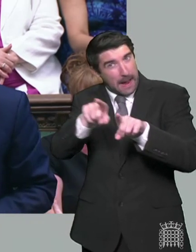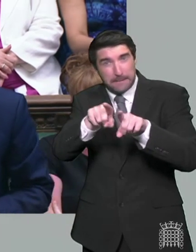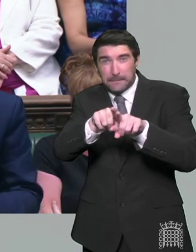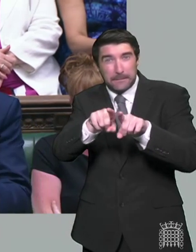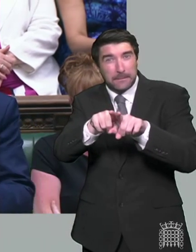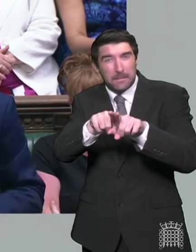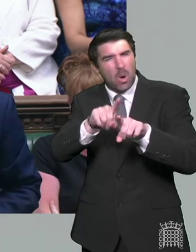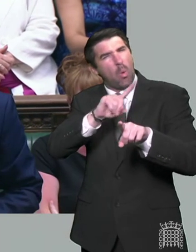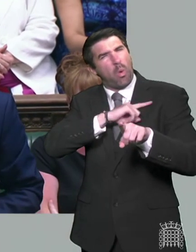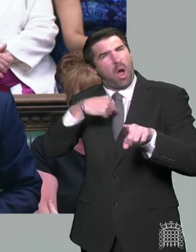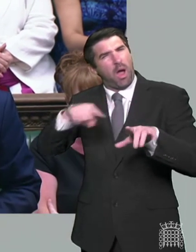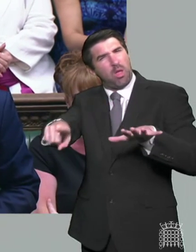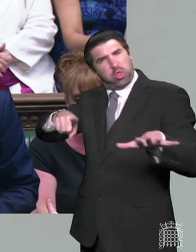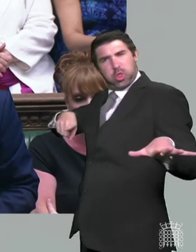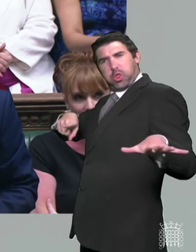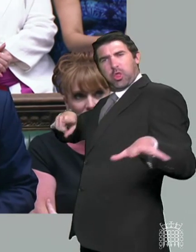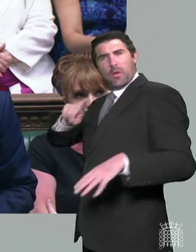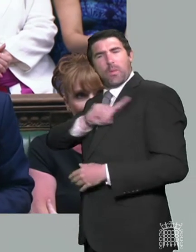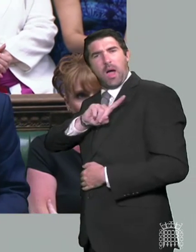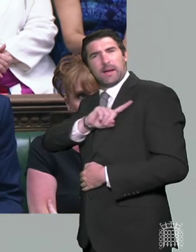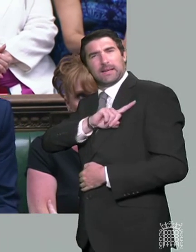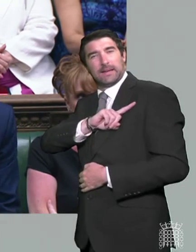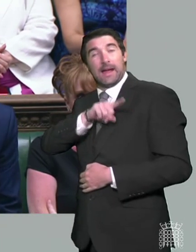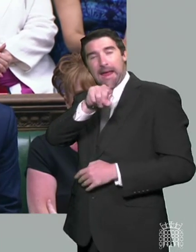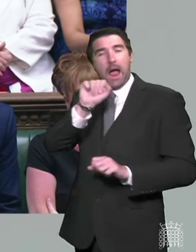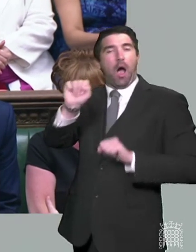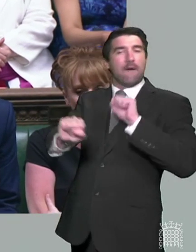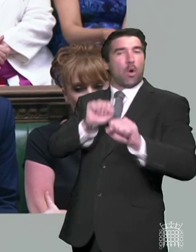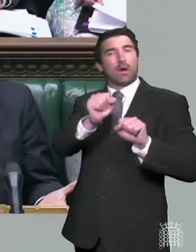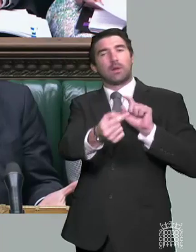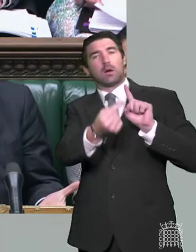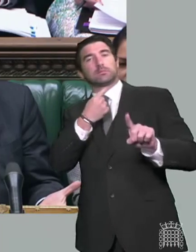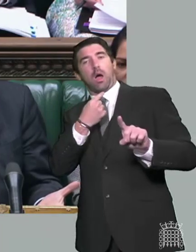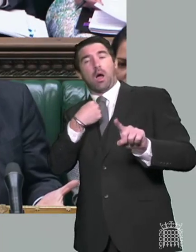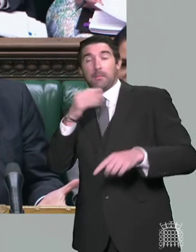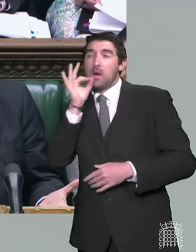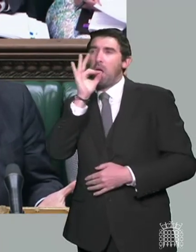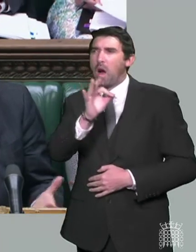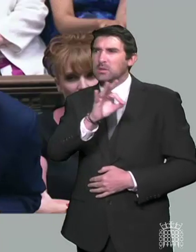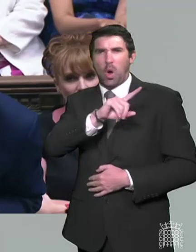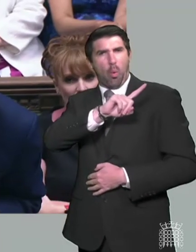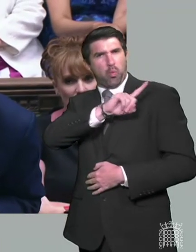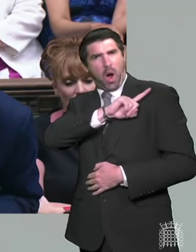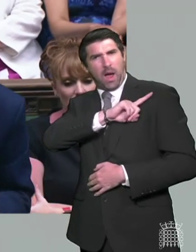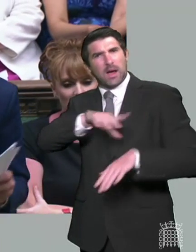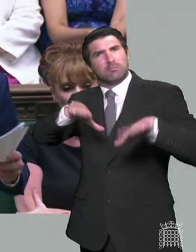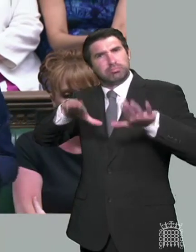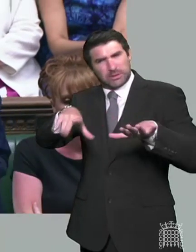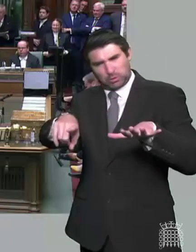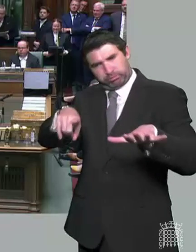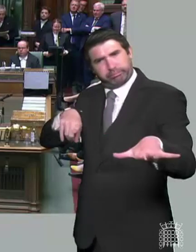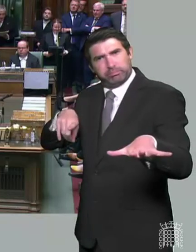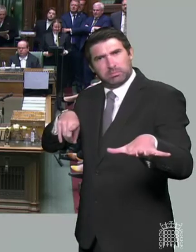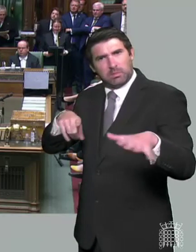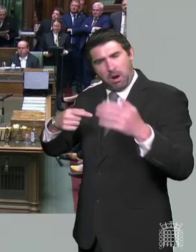No wonder he does not want to answer the question: why is the UK set for lower growth than every other major economy?